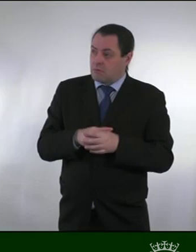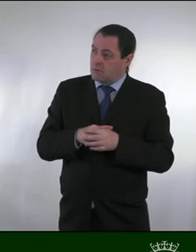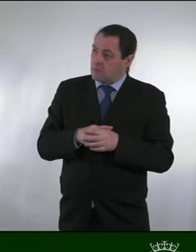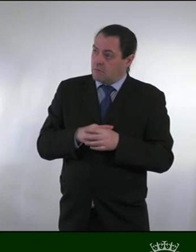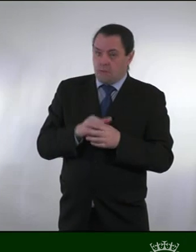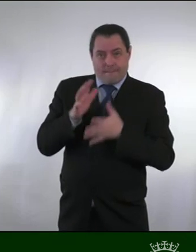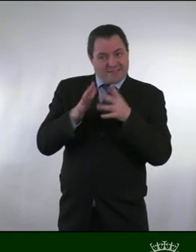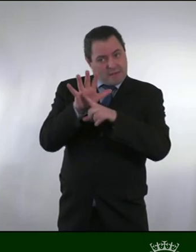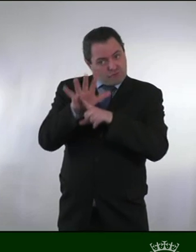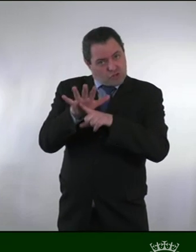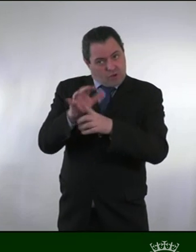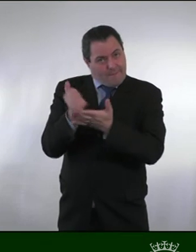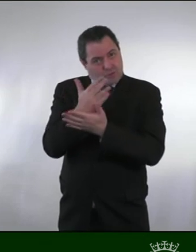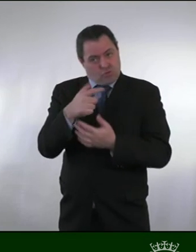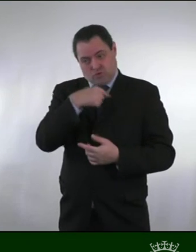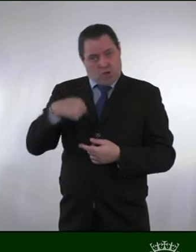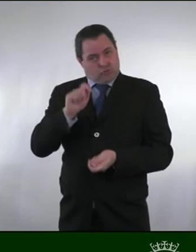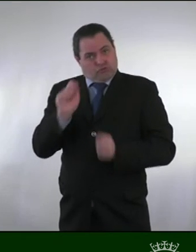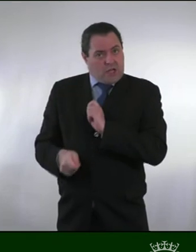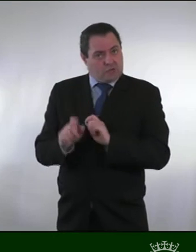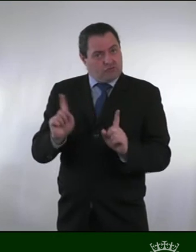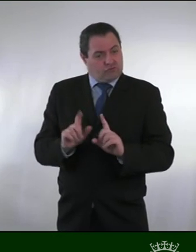So that international pressure can be brought to bear on China?